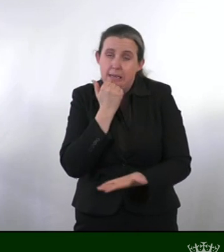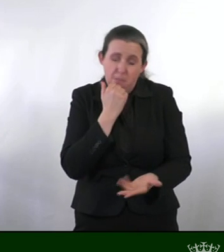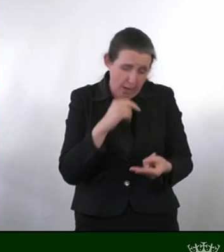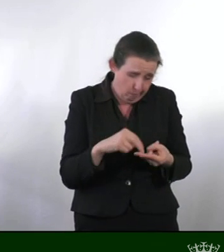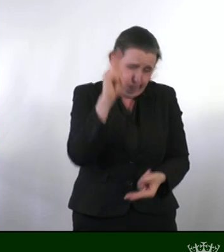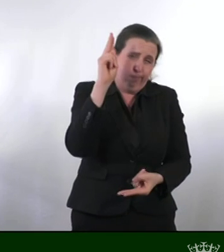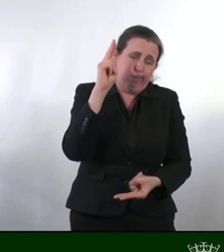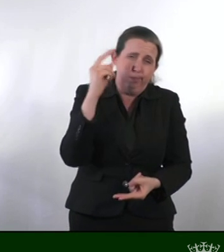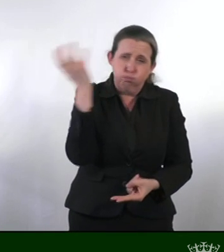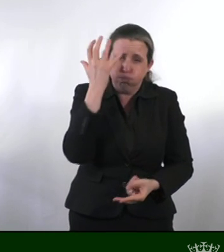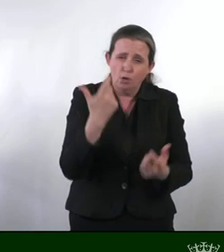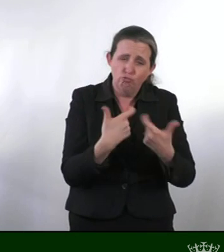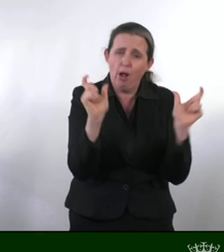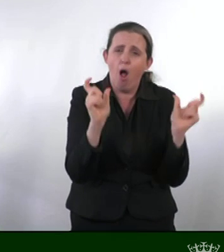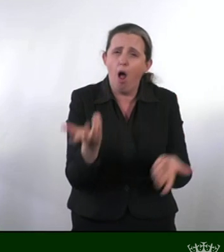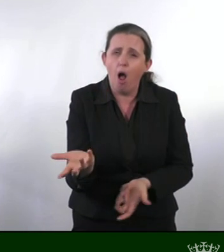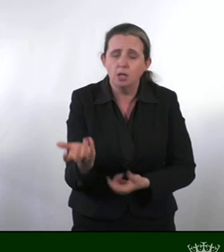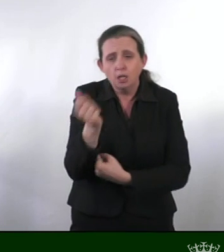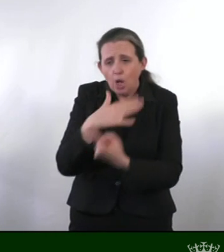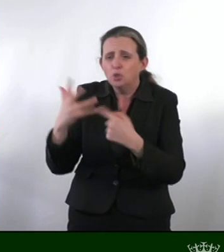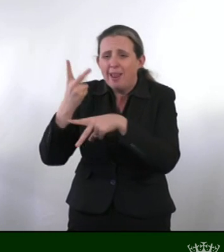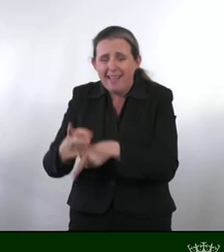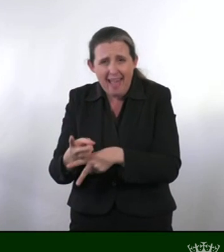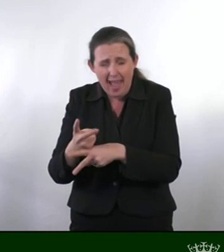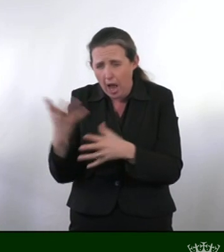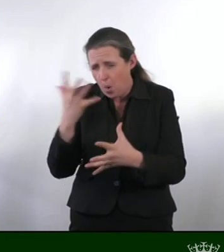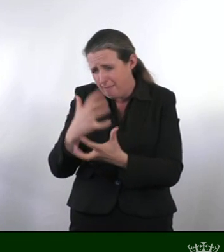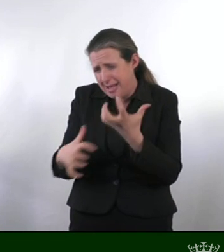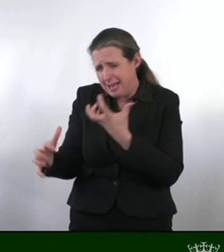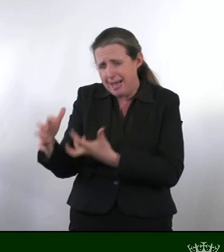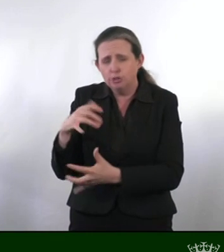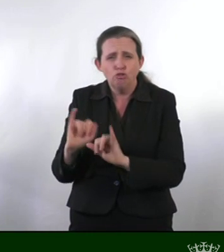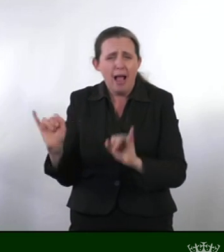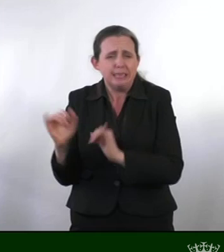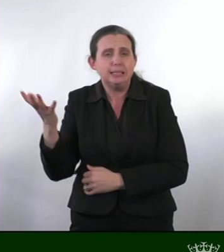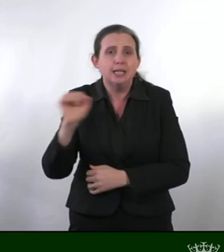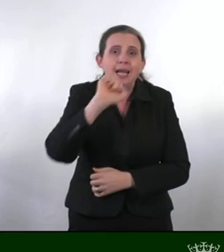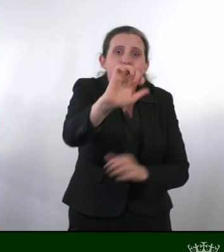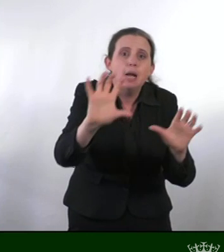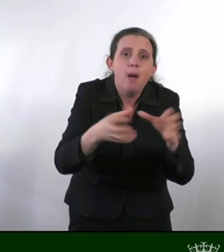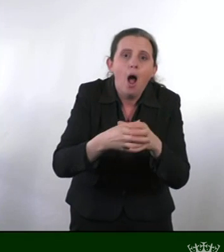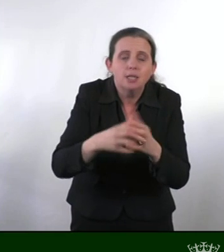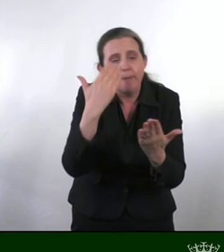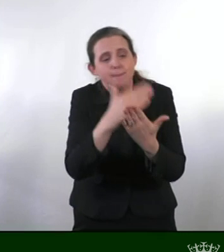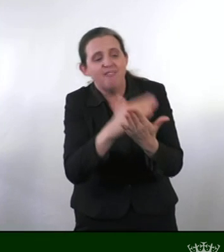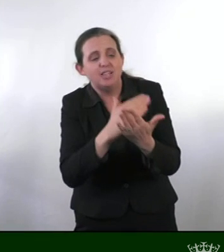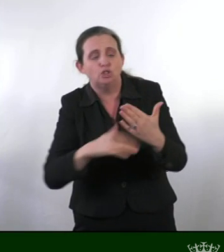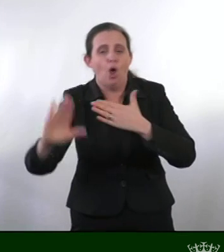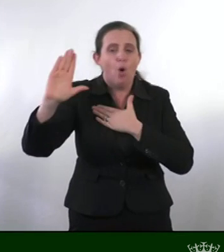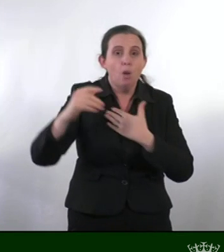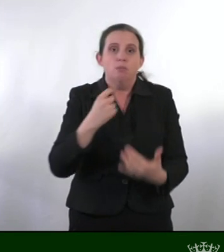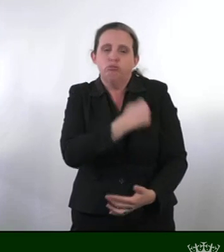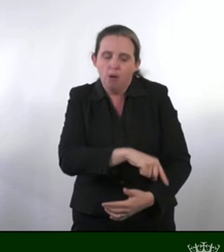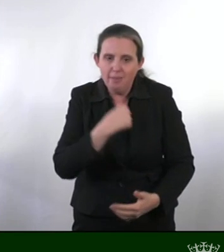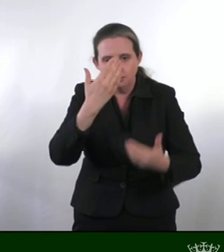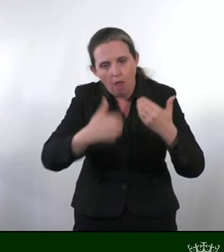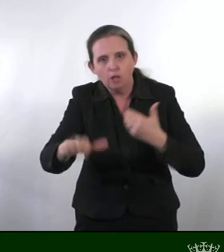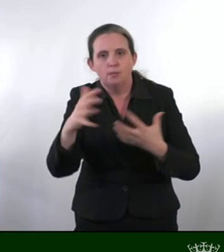Social care is in increasing crisis and, despite the Conservative party’s manifesto having promised a long-term solution, we are still waiting.